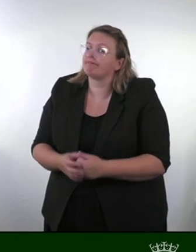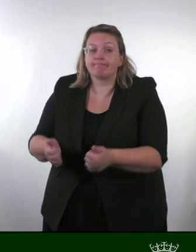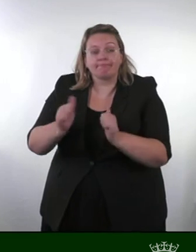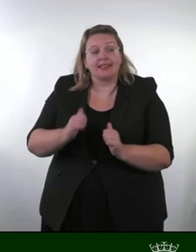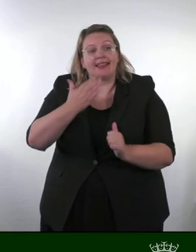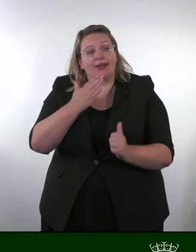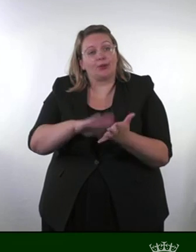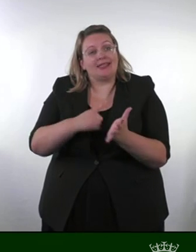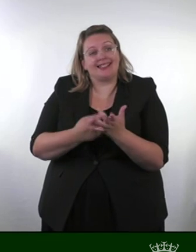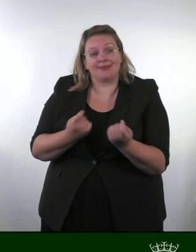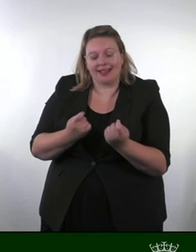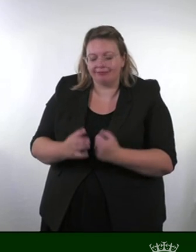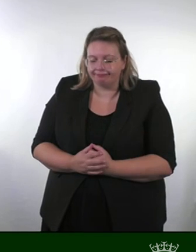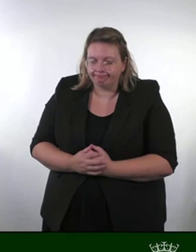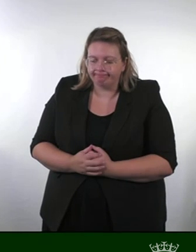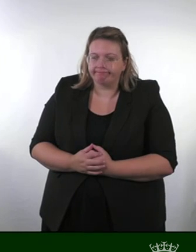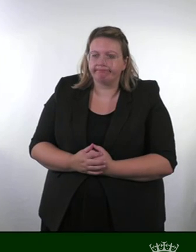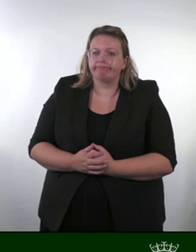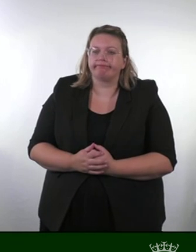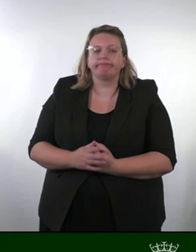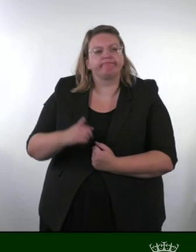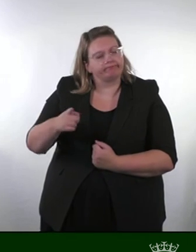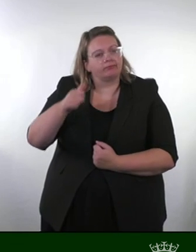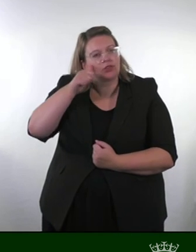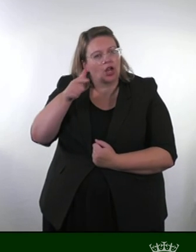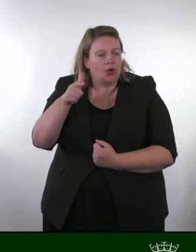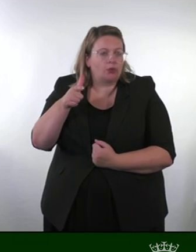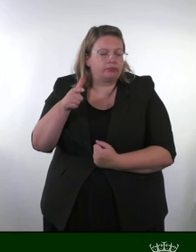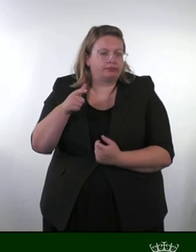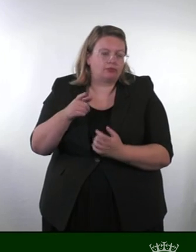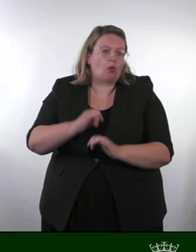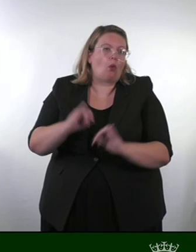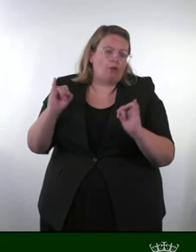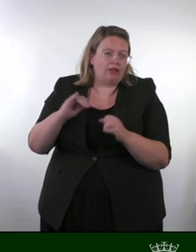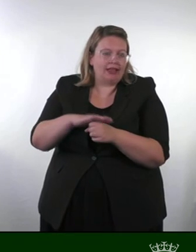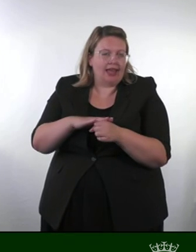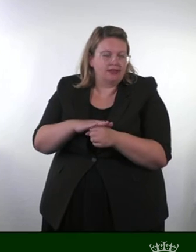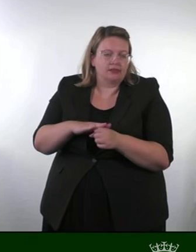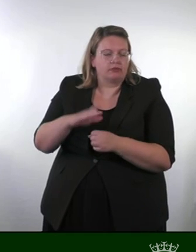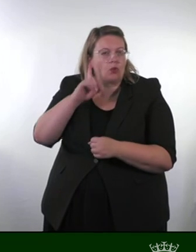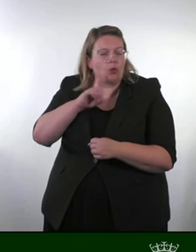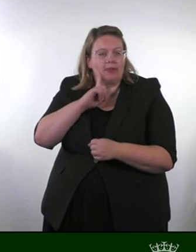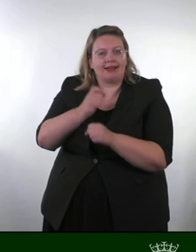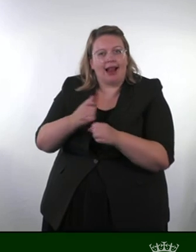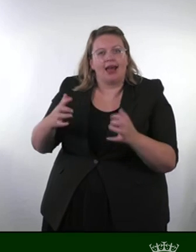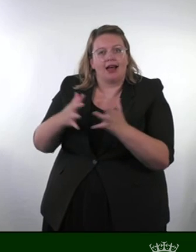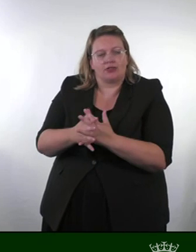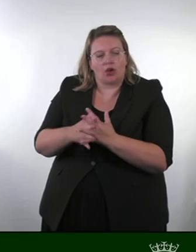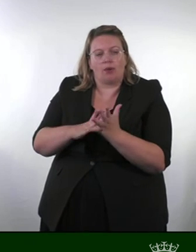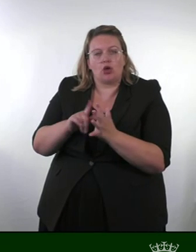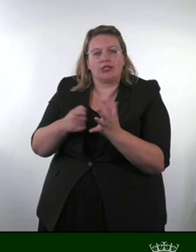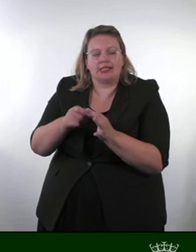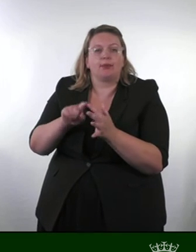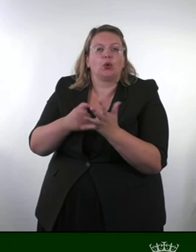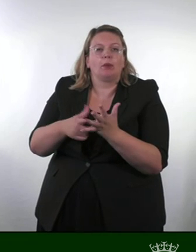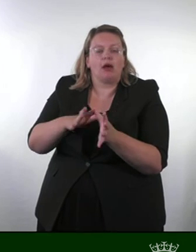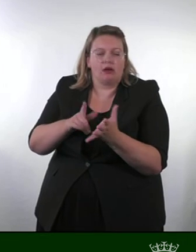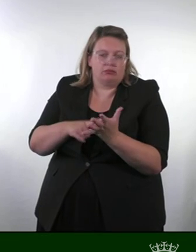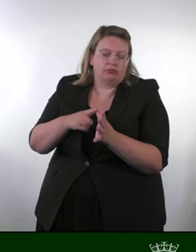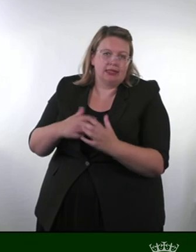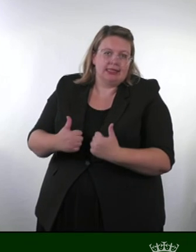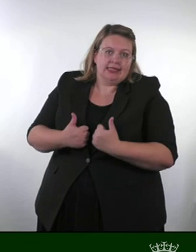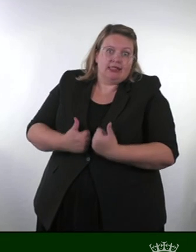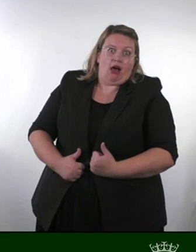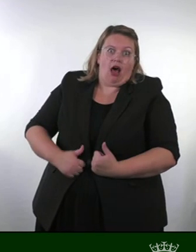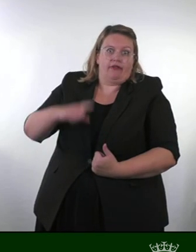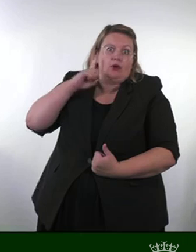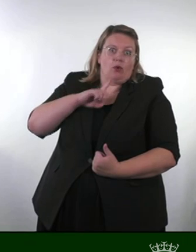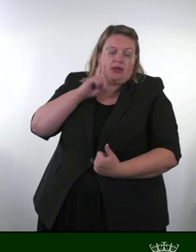The Prime Minister is aware of the tragic case of Mercy Baguma, who three weeks ago was found dead in her Glasgow flat with her starving one-year-old son, Adriel, lying next to her.